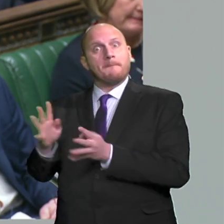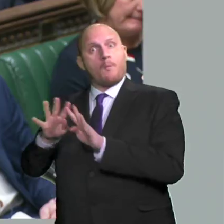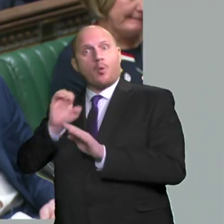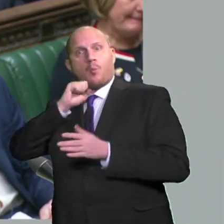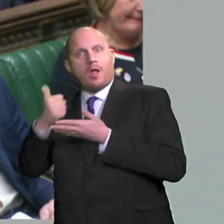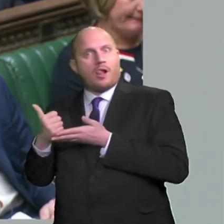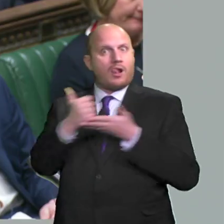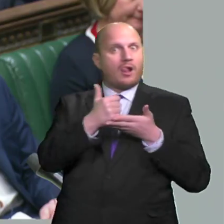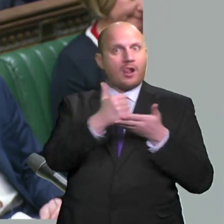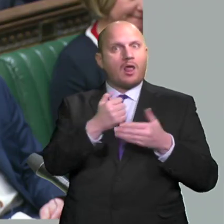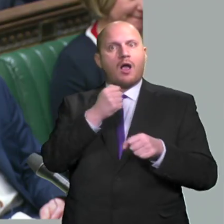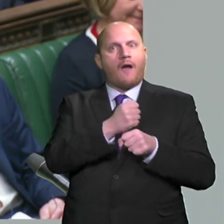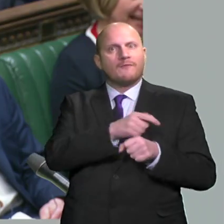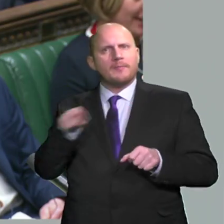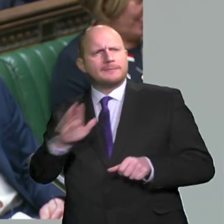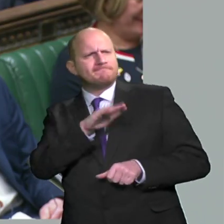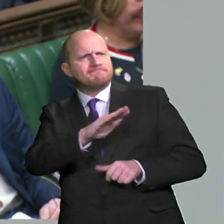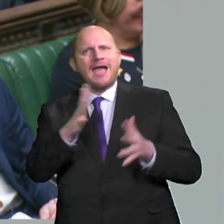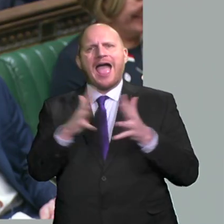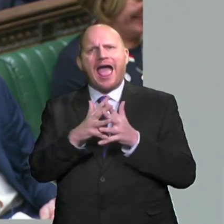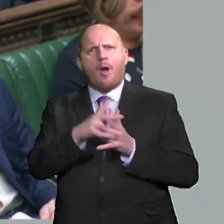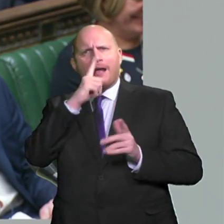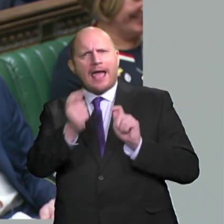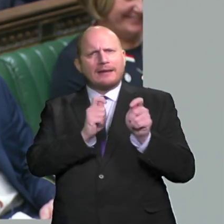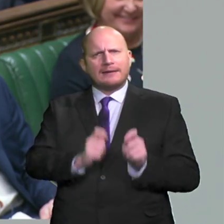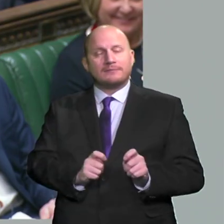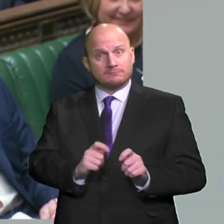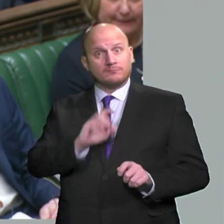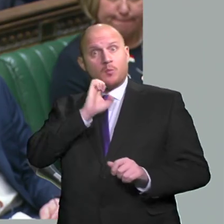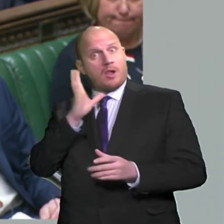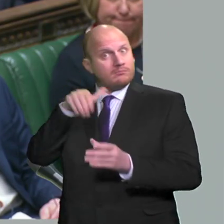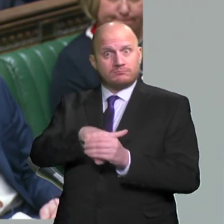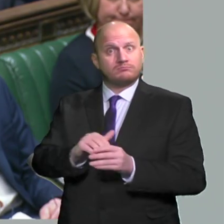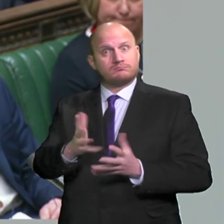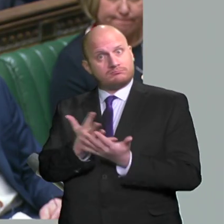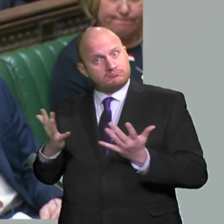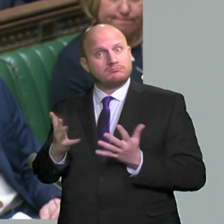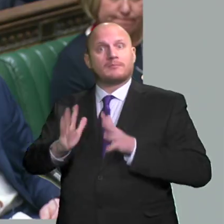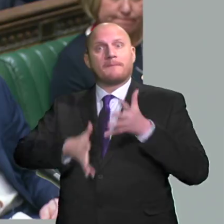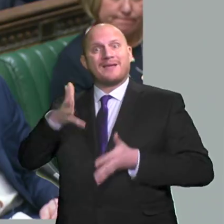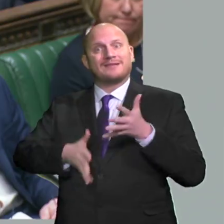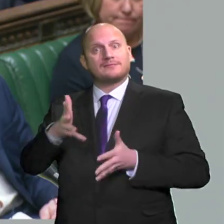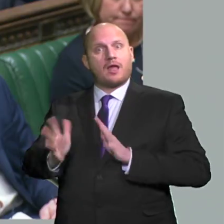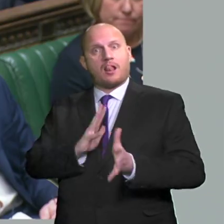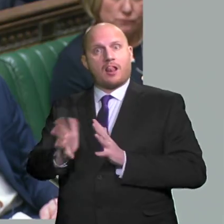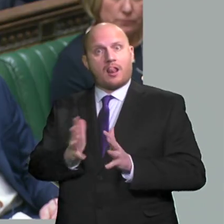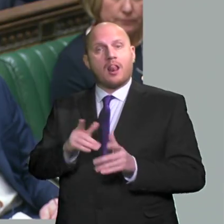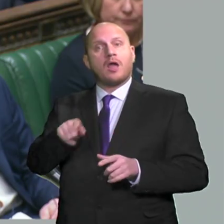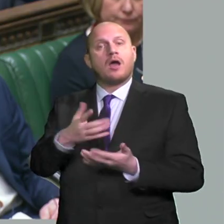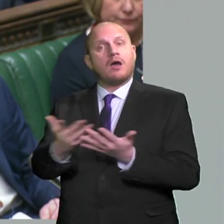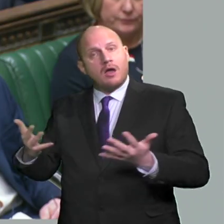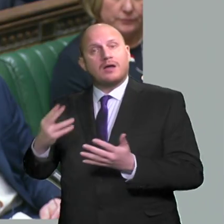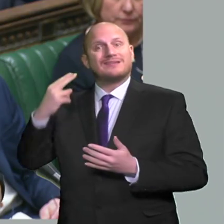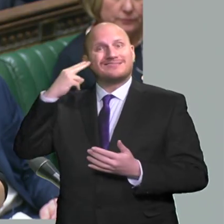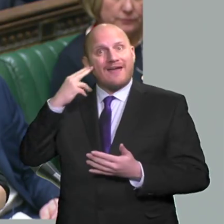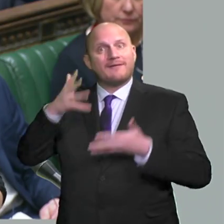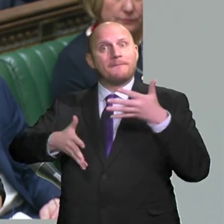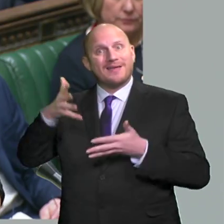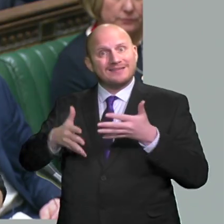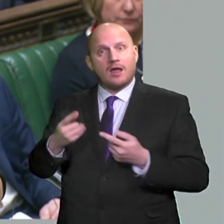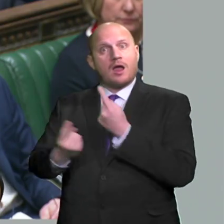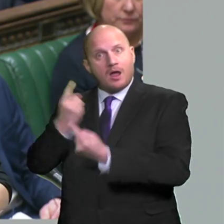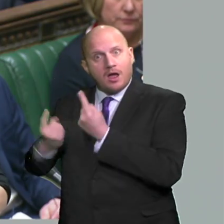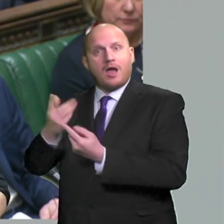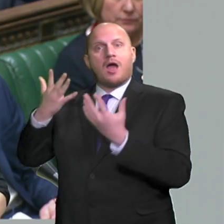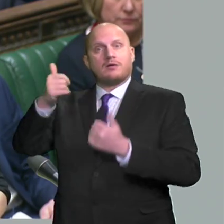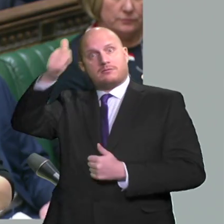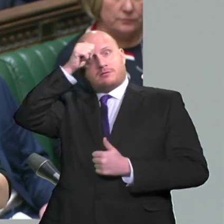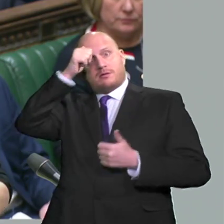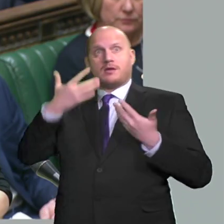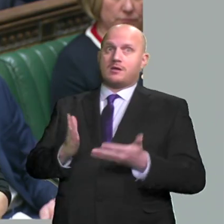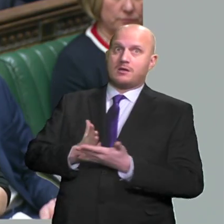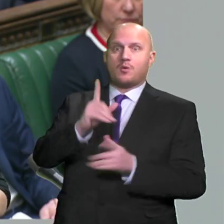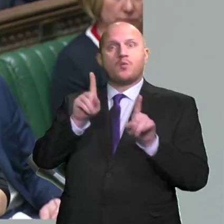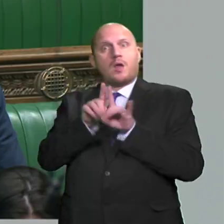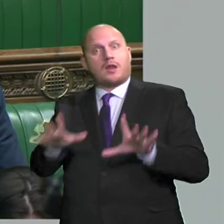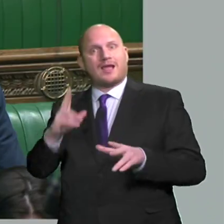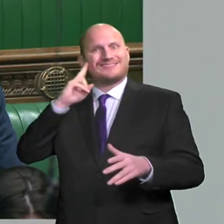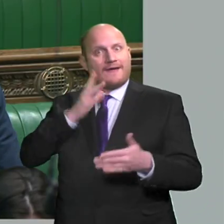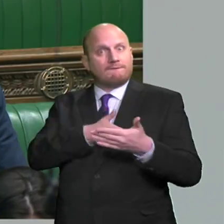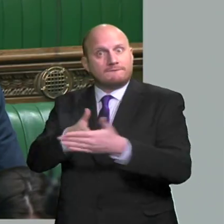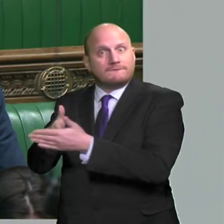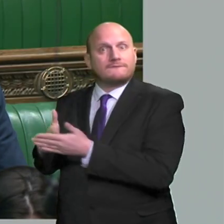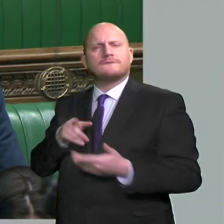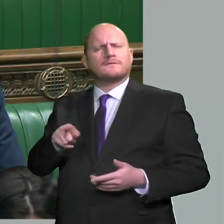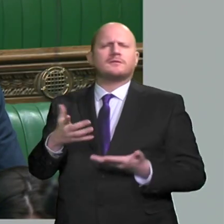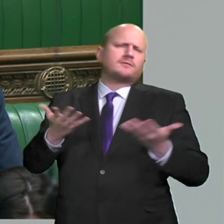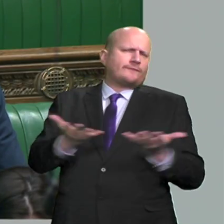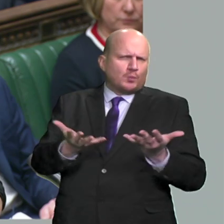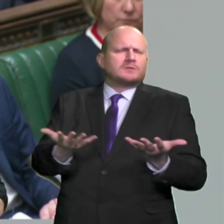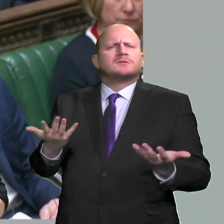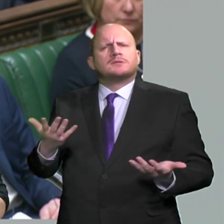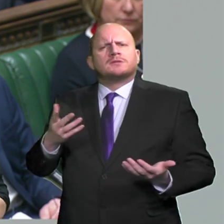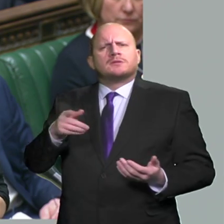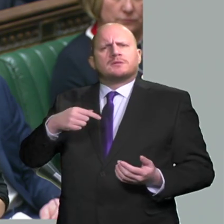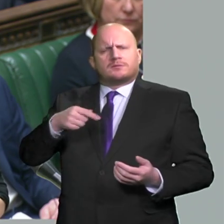Among the people giving advice will be BSL signers, and the majority of the members will be deaf BSL users who have lived experience and want Government communications to be accessible.